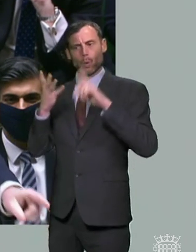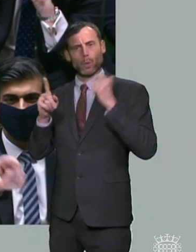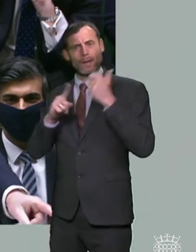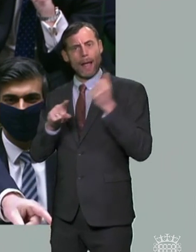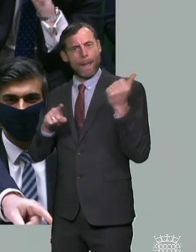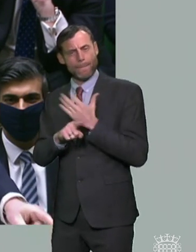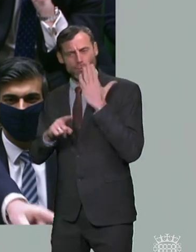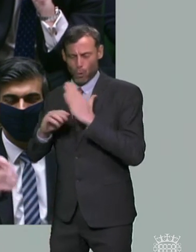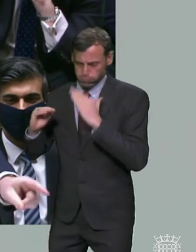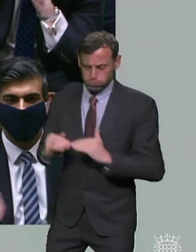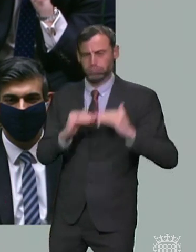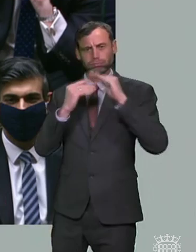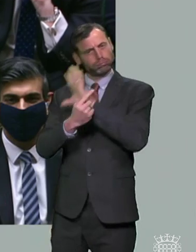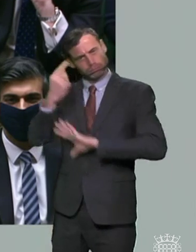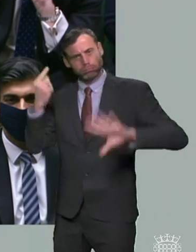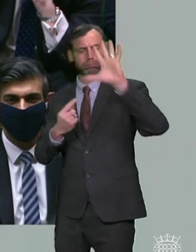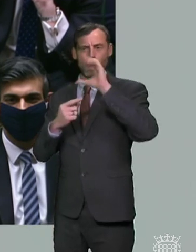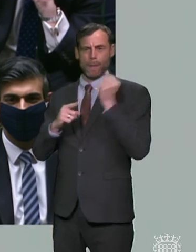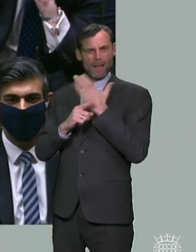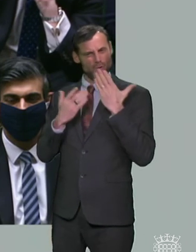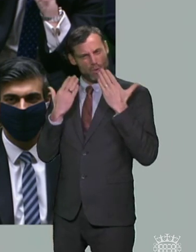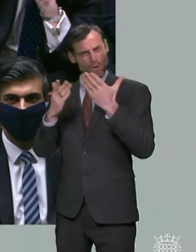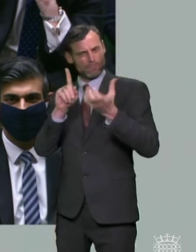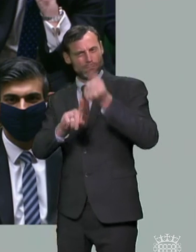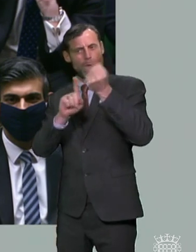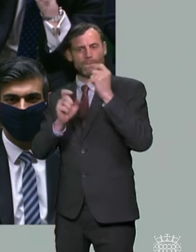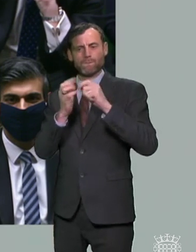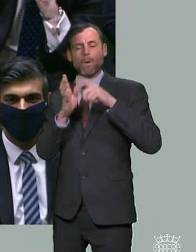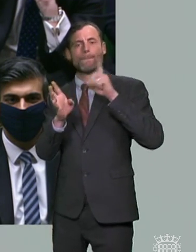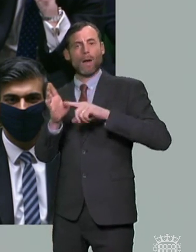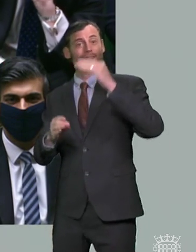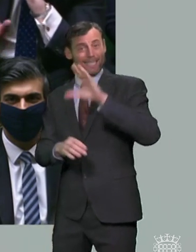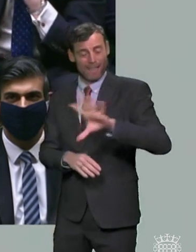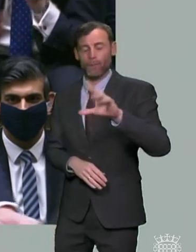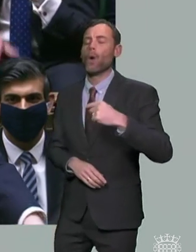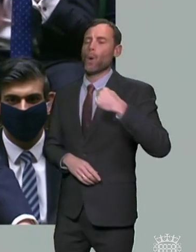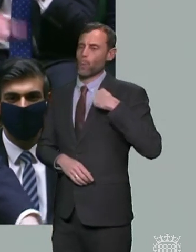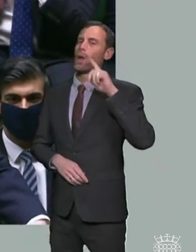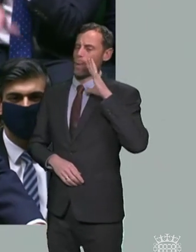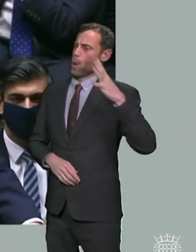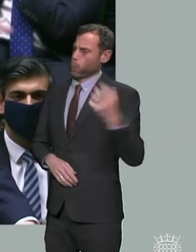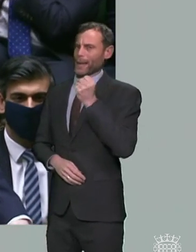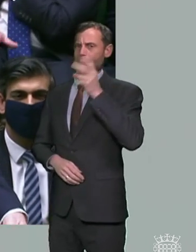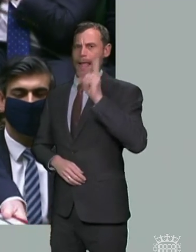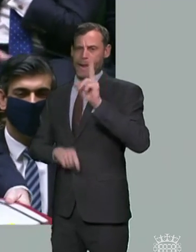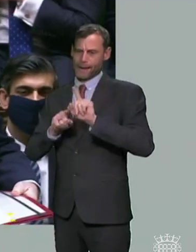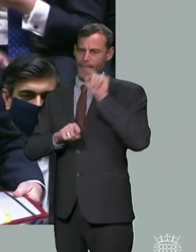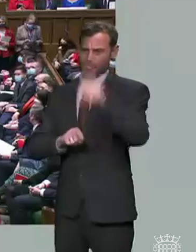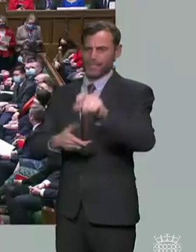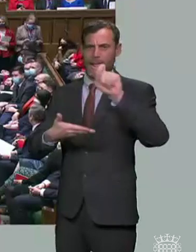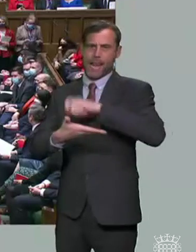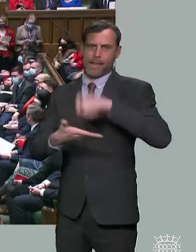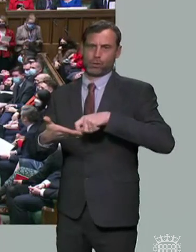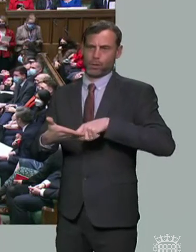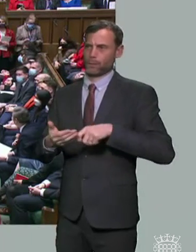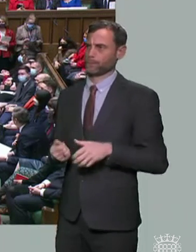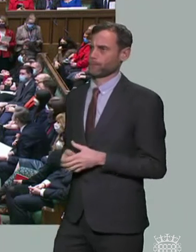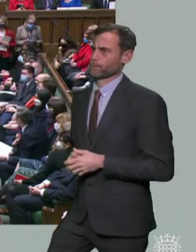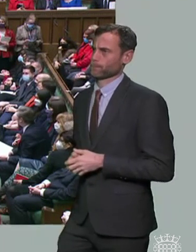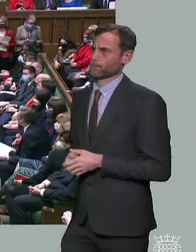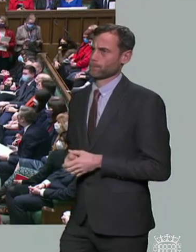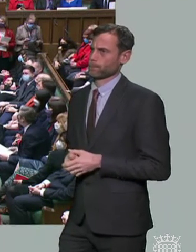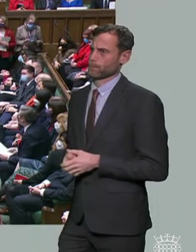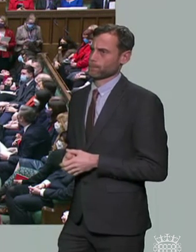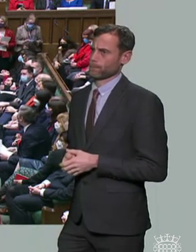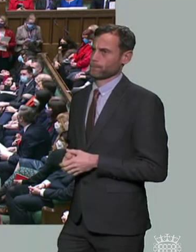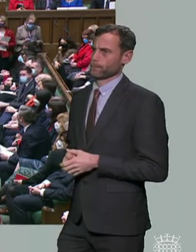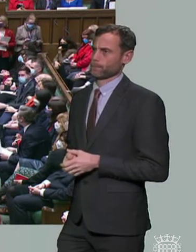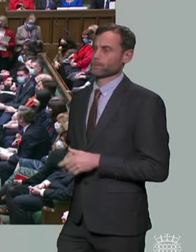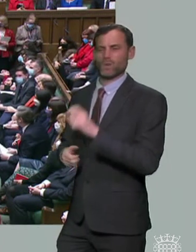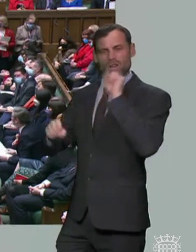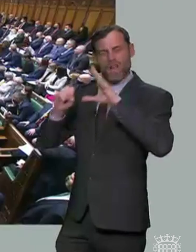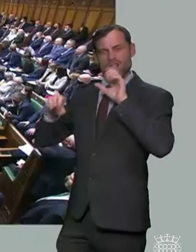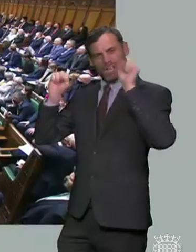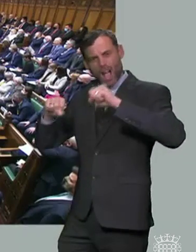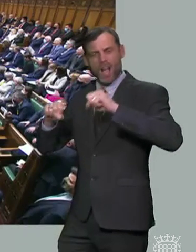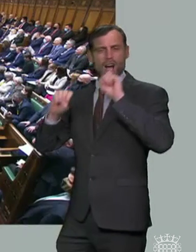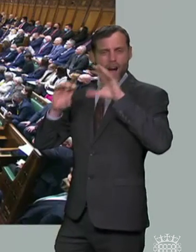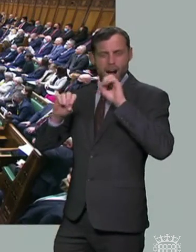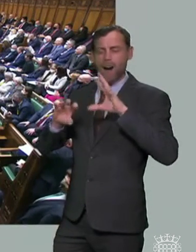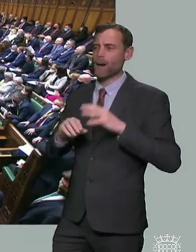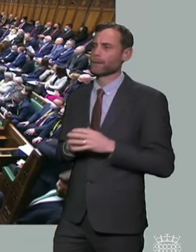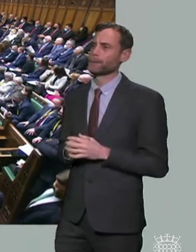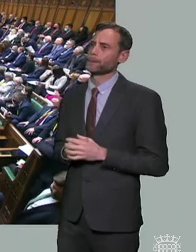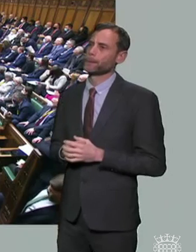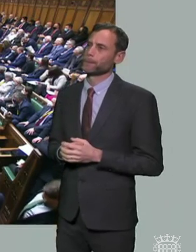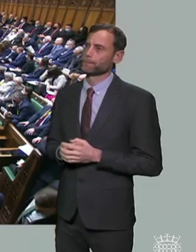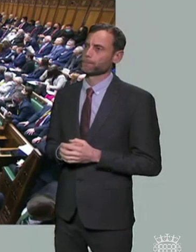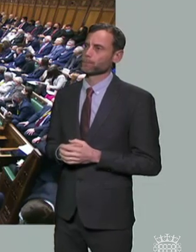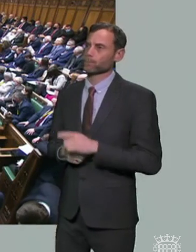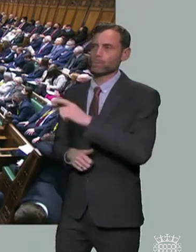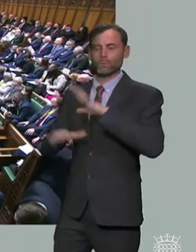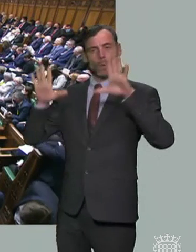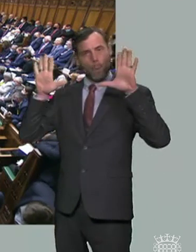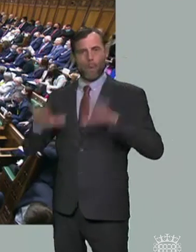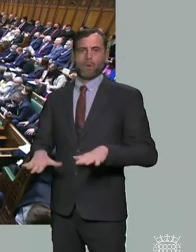the people of Bury South, and we will win again in Bury South at the next election under this Prime Minister.